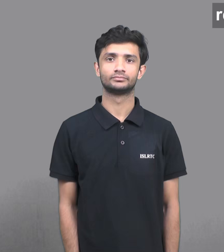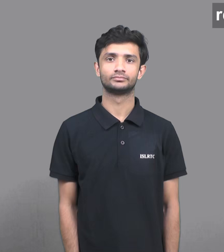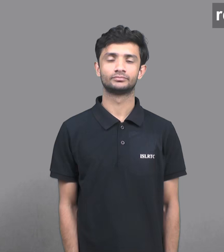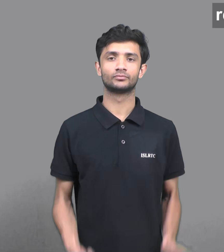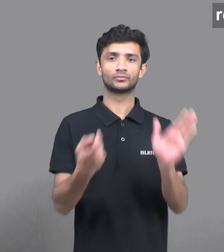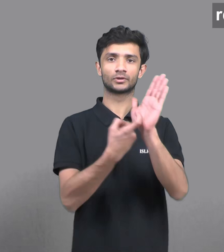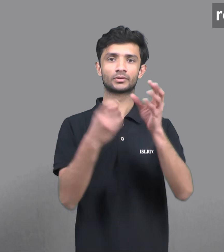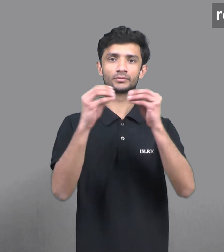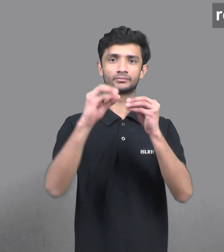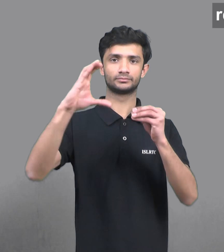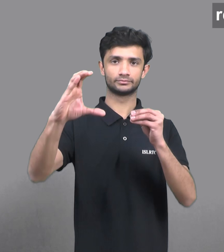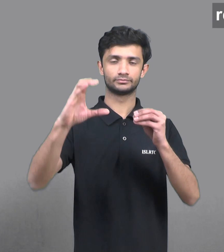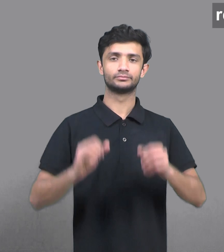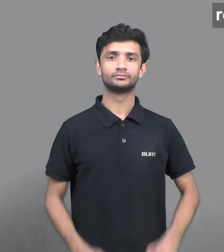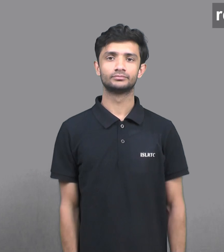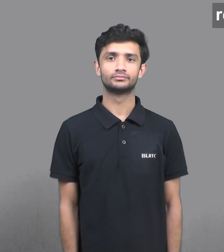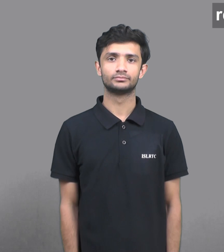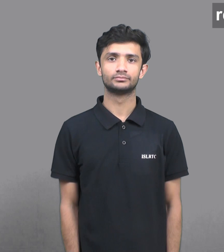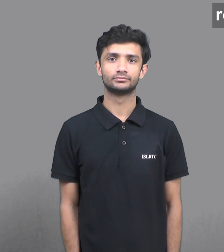Red Blood Cell